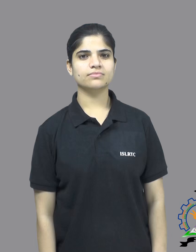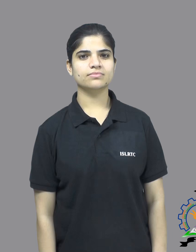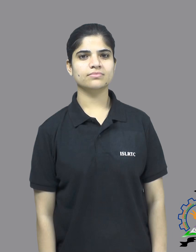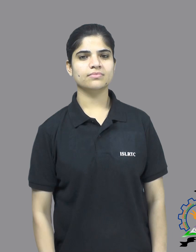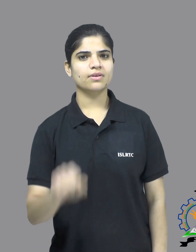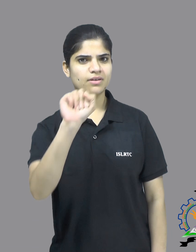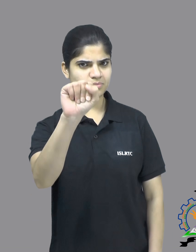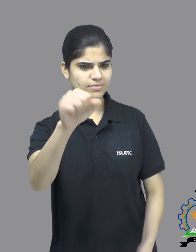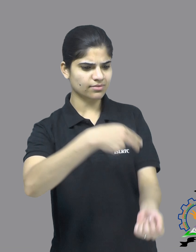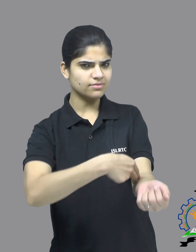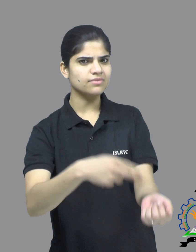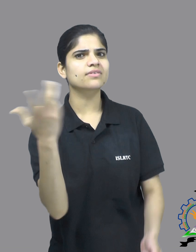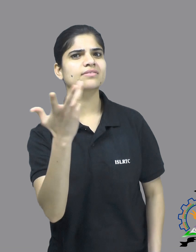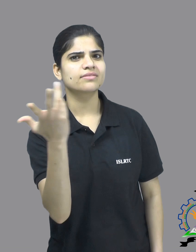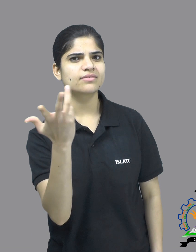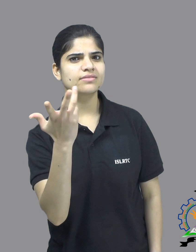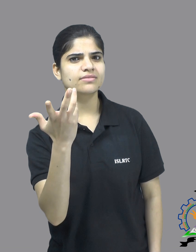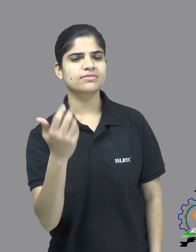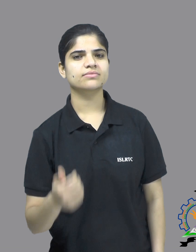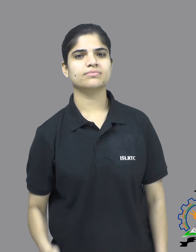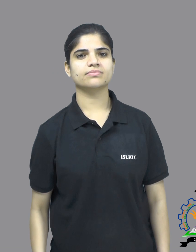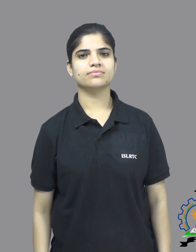What Is Your Name